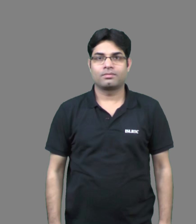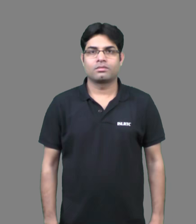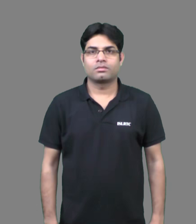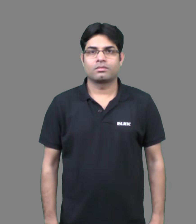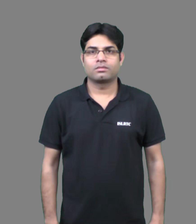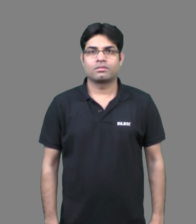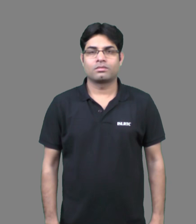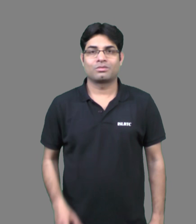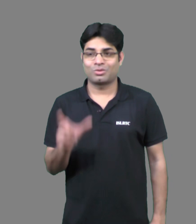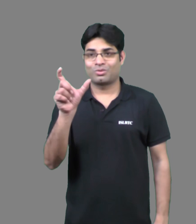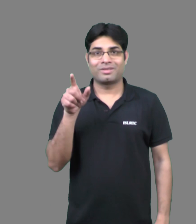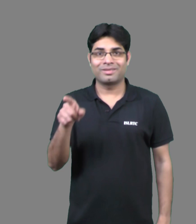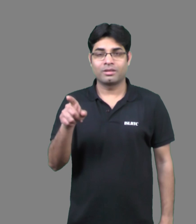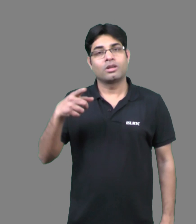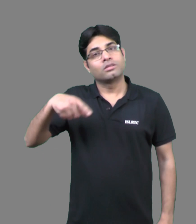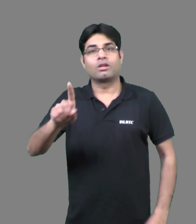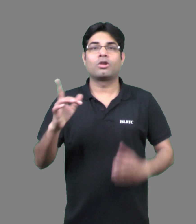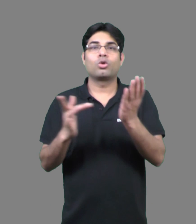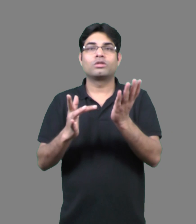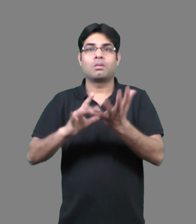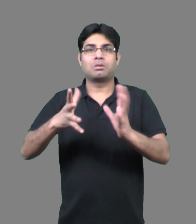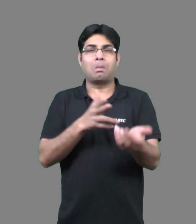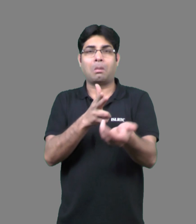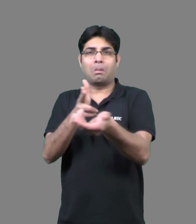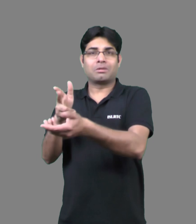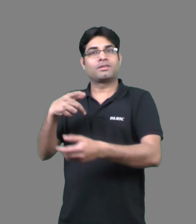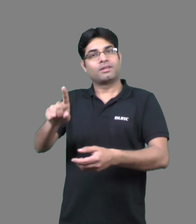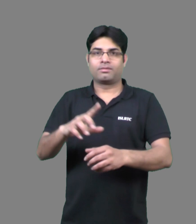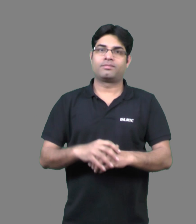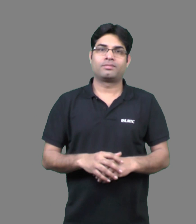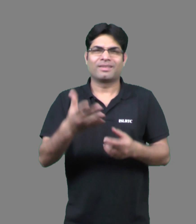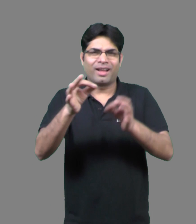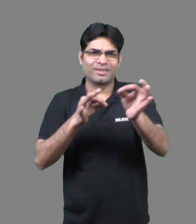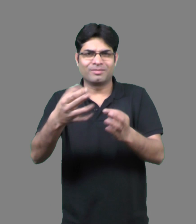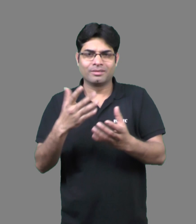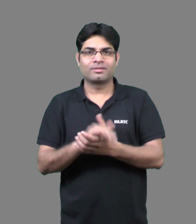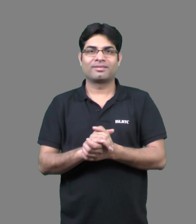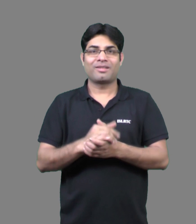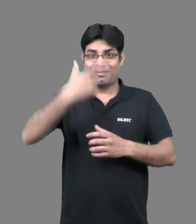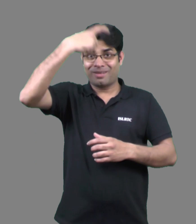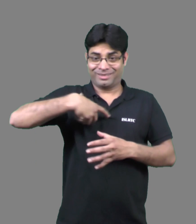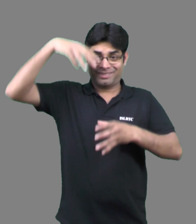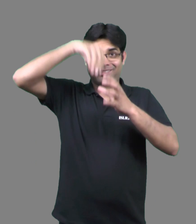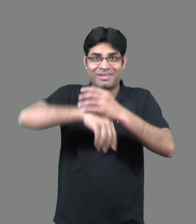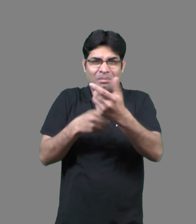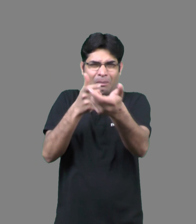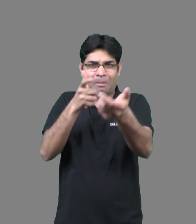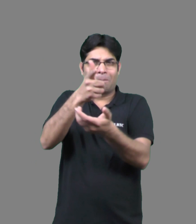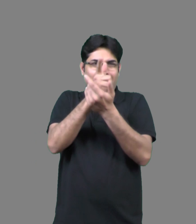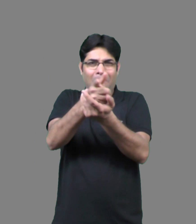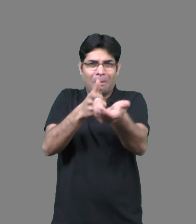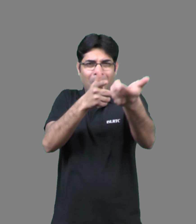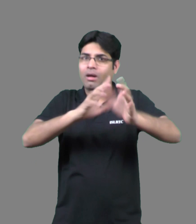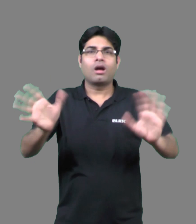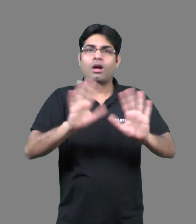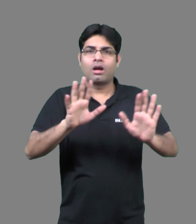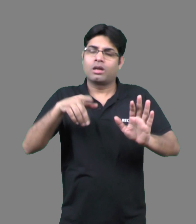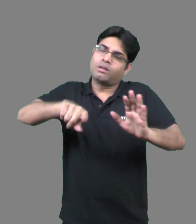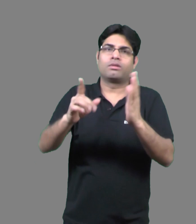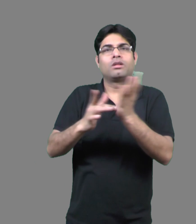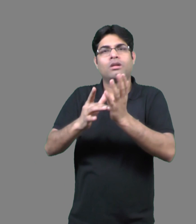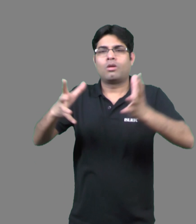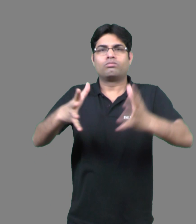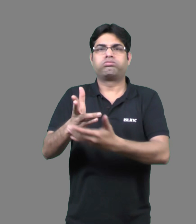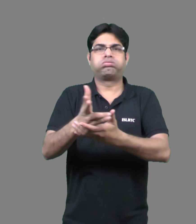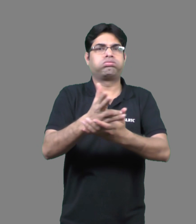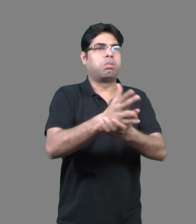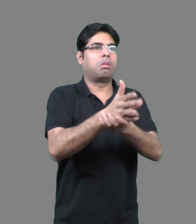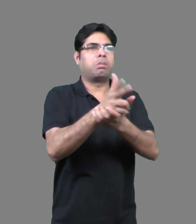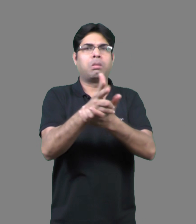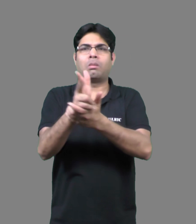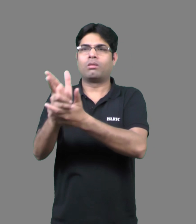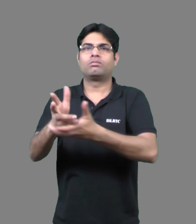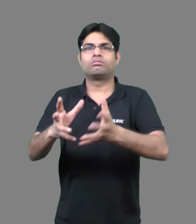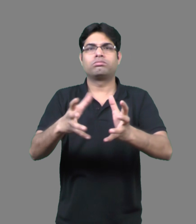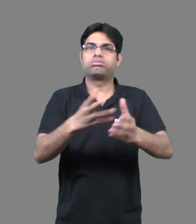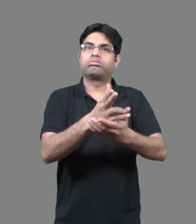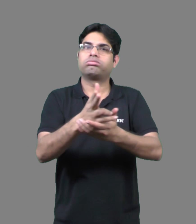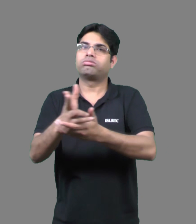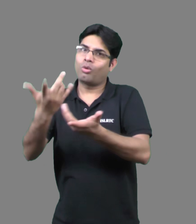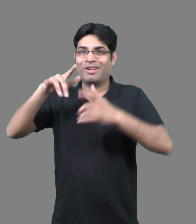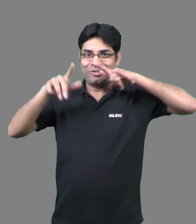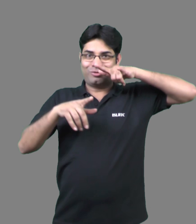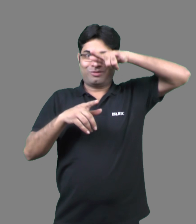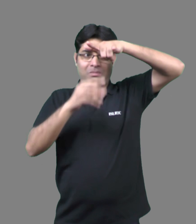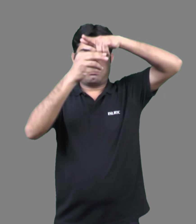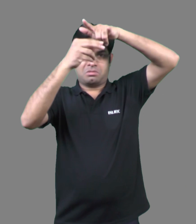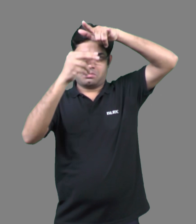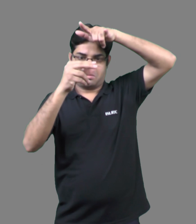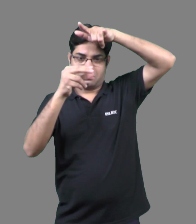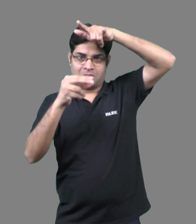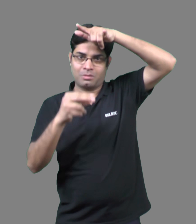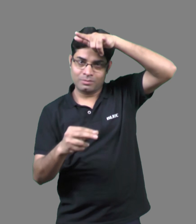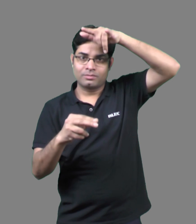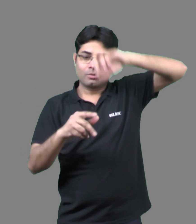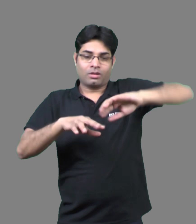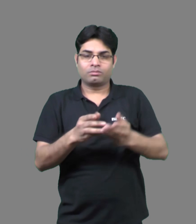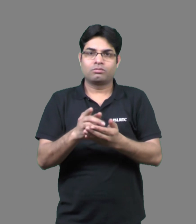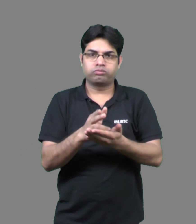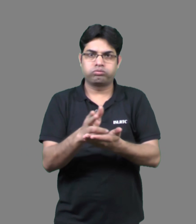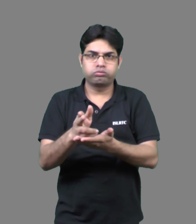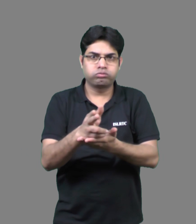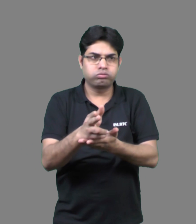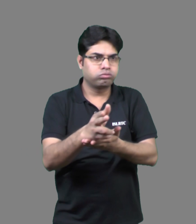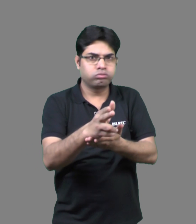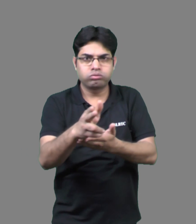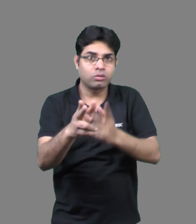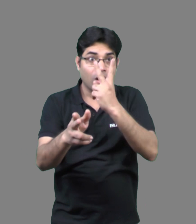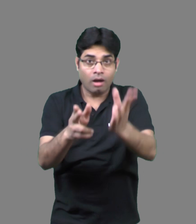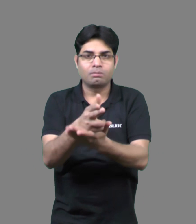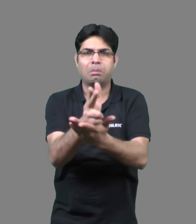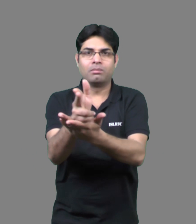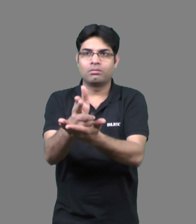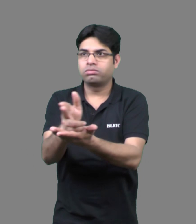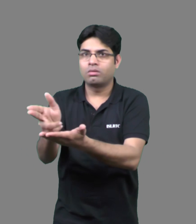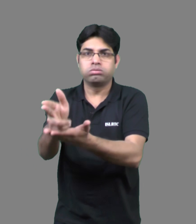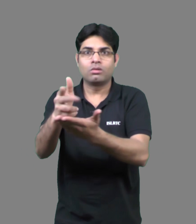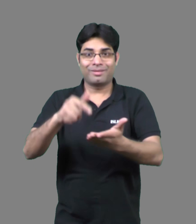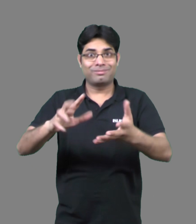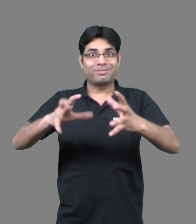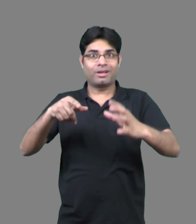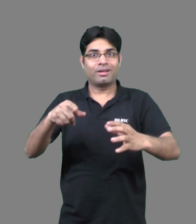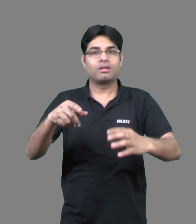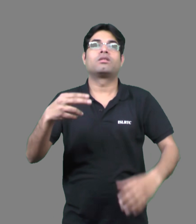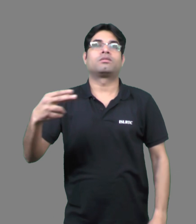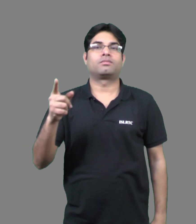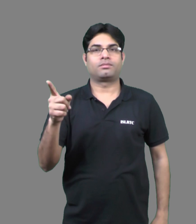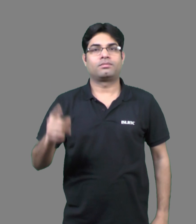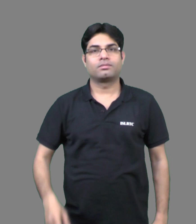Military Robot